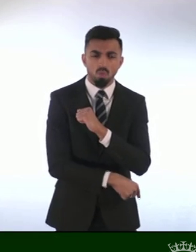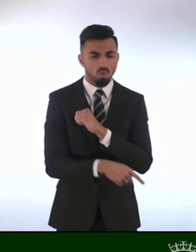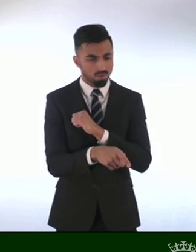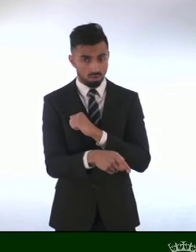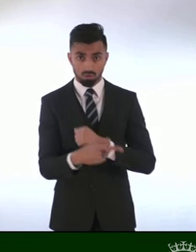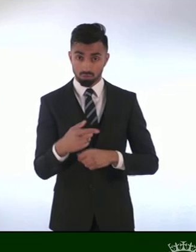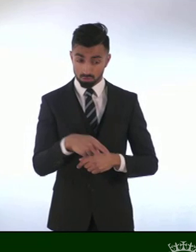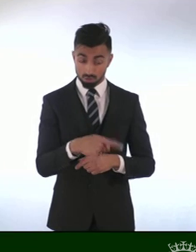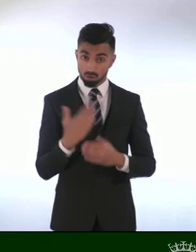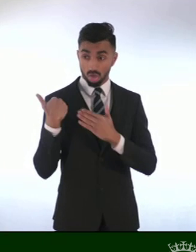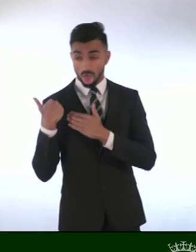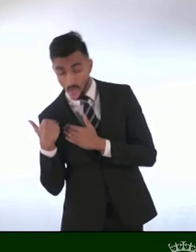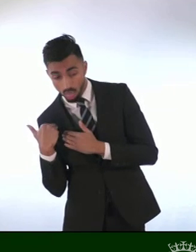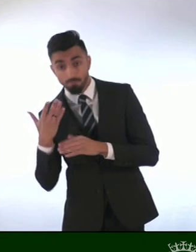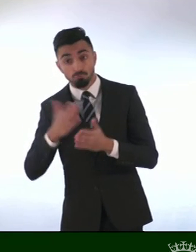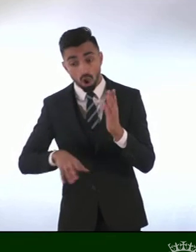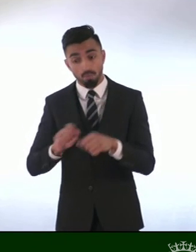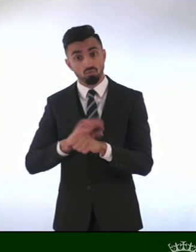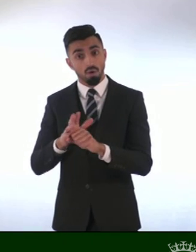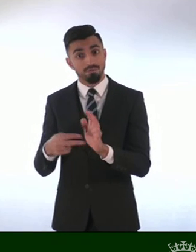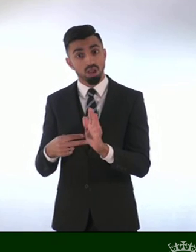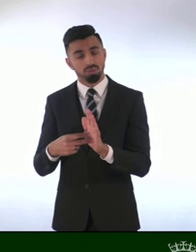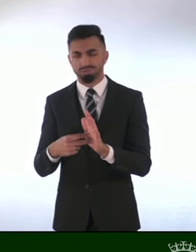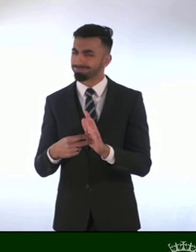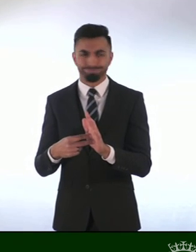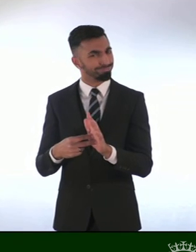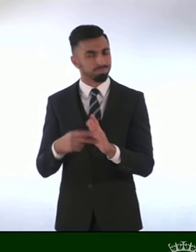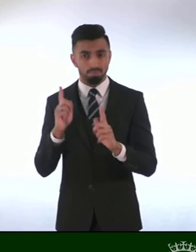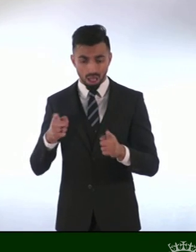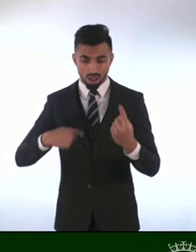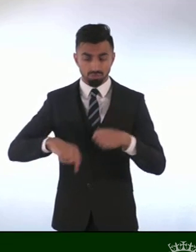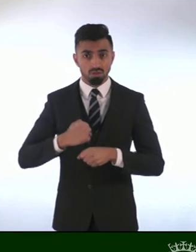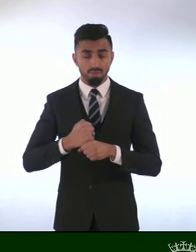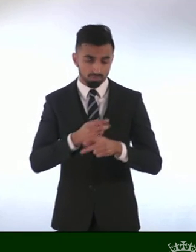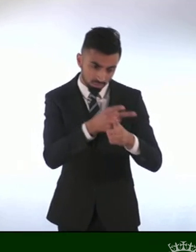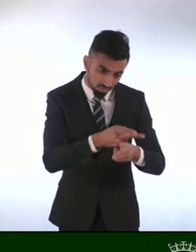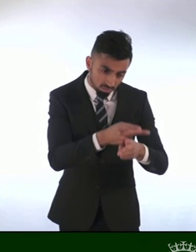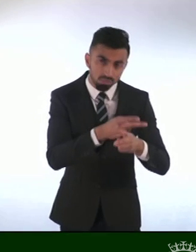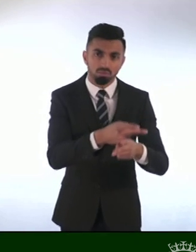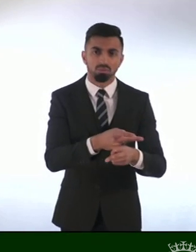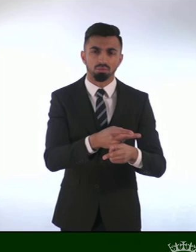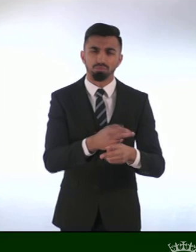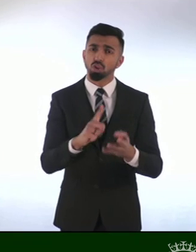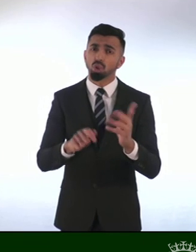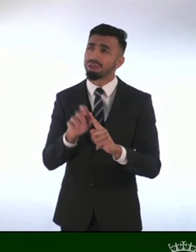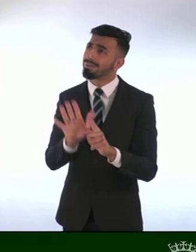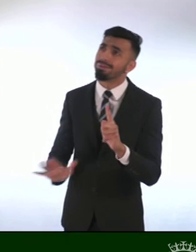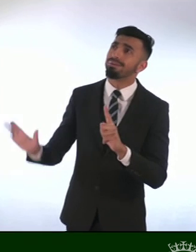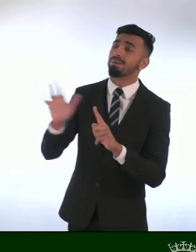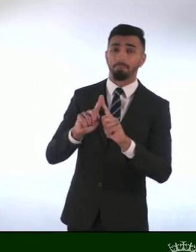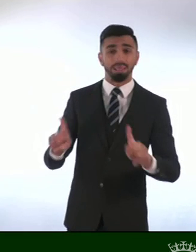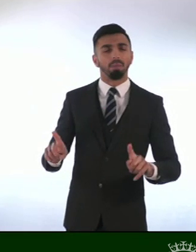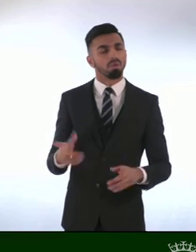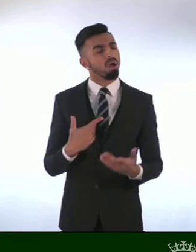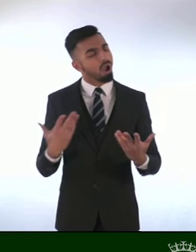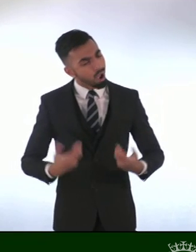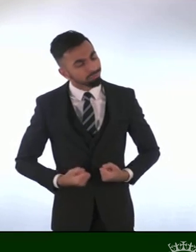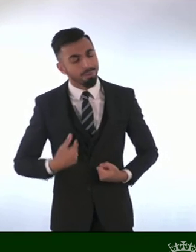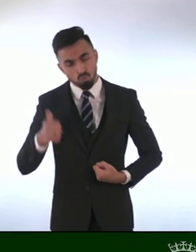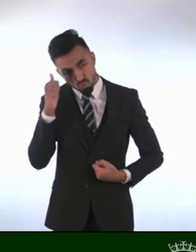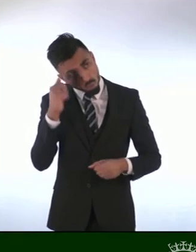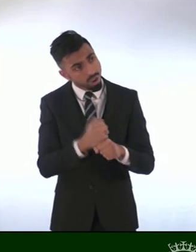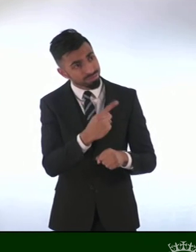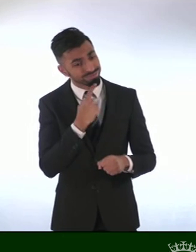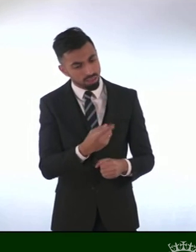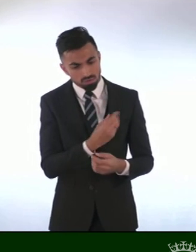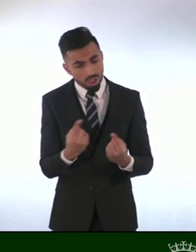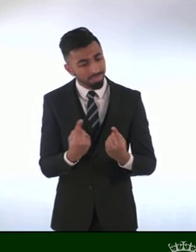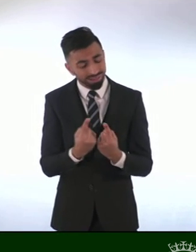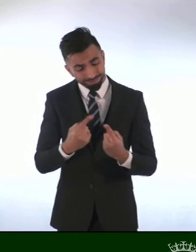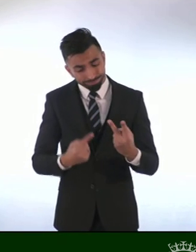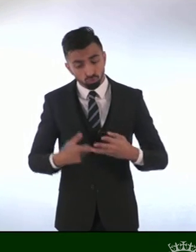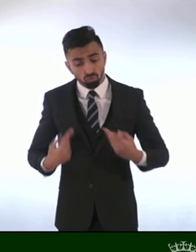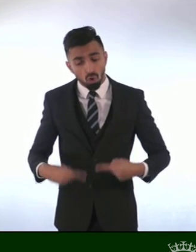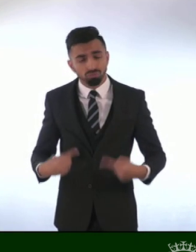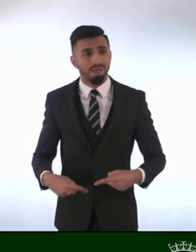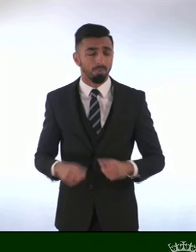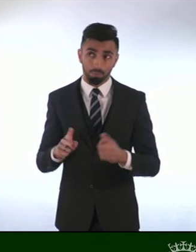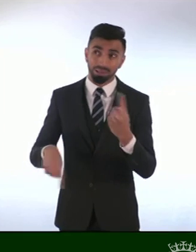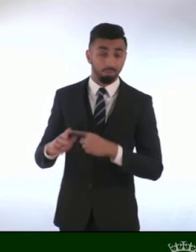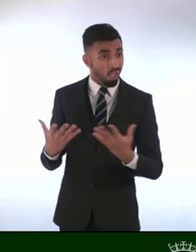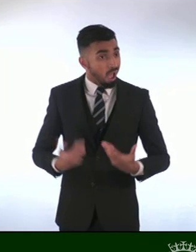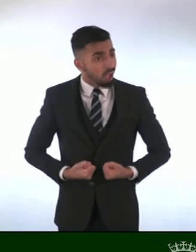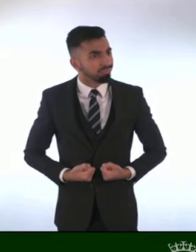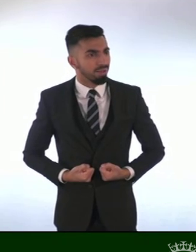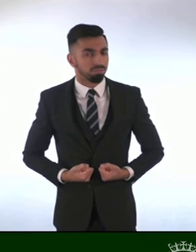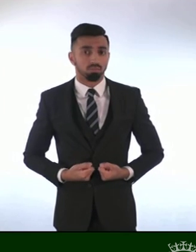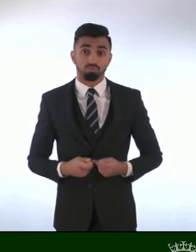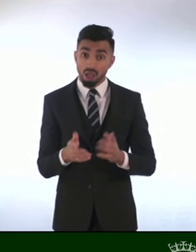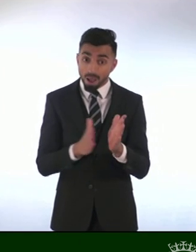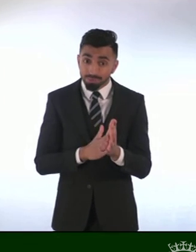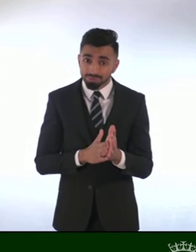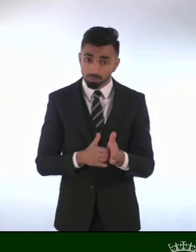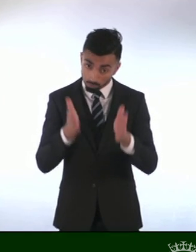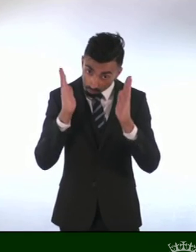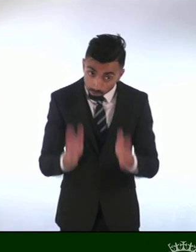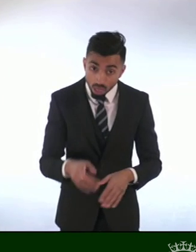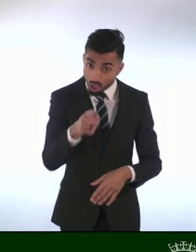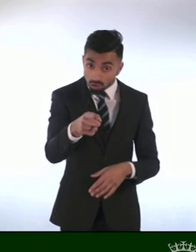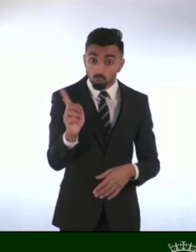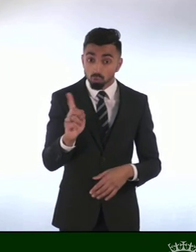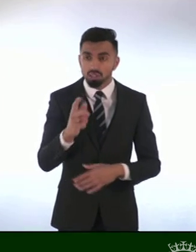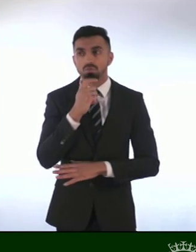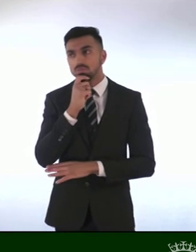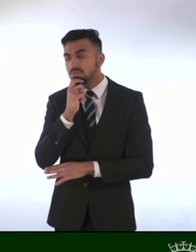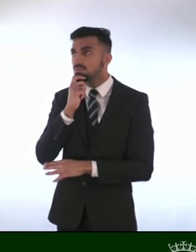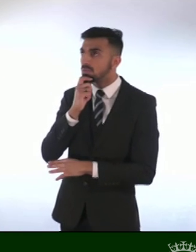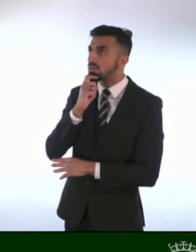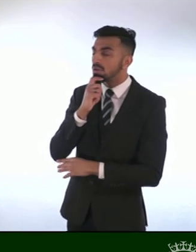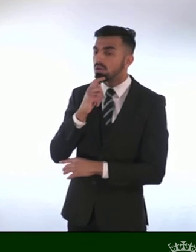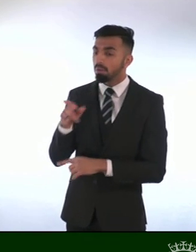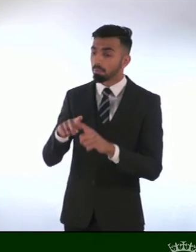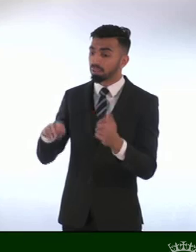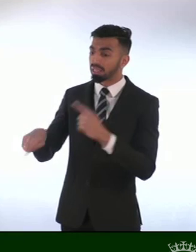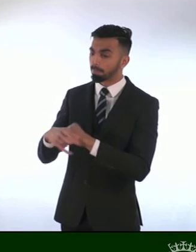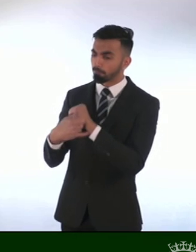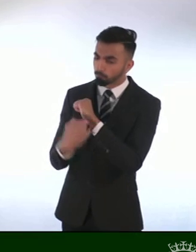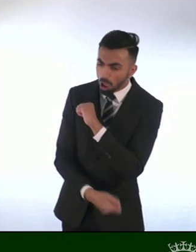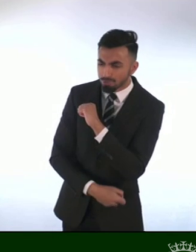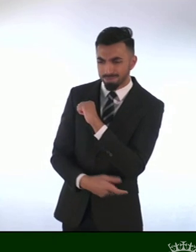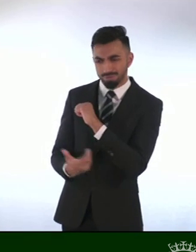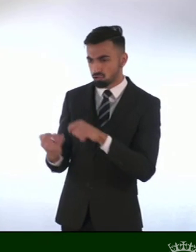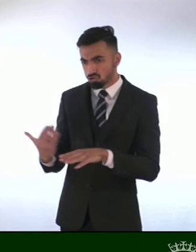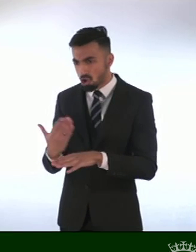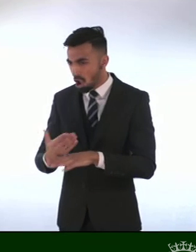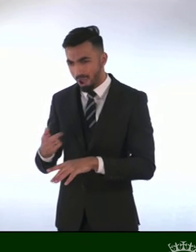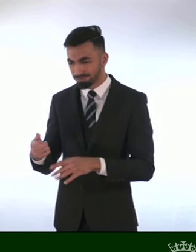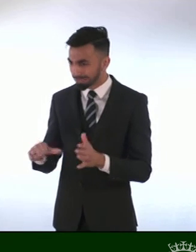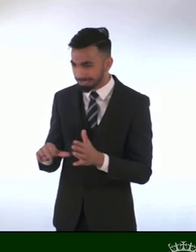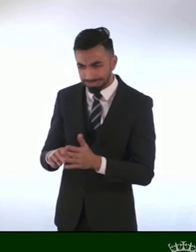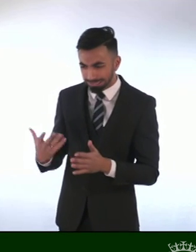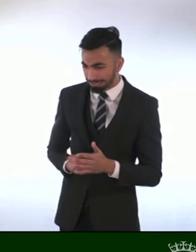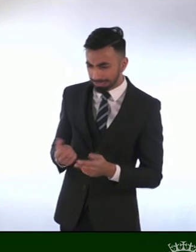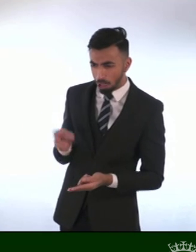People across the country do understand the need for temporary restrictions on our way of life to protect us all, and we will work with the Government, but the Prime Minister must understand that that will require balancing action to protect the most insecure and vulnerable, in the interests of public health as well as of social justice.